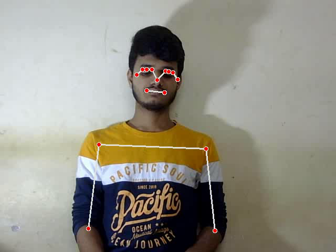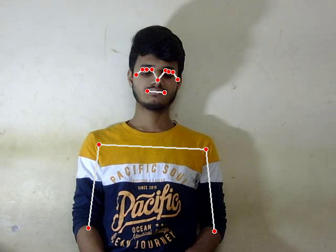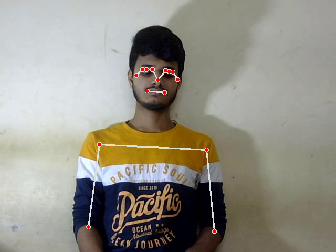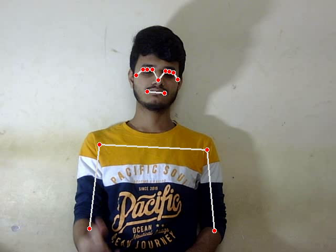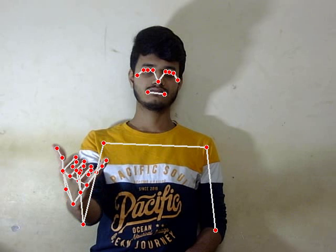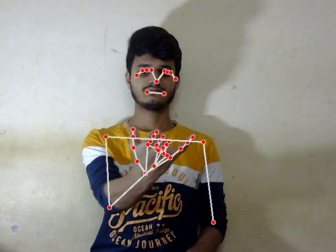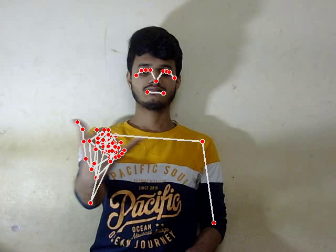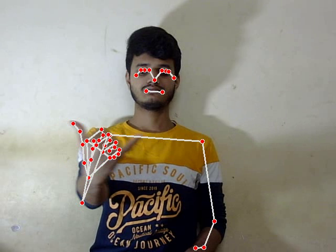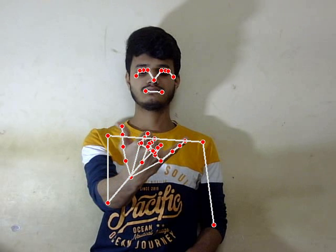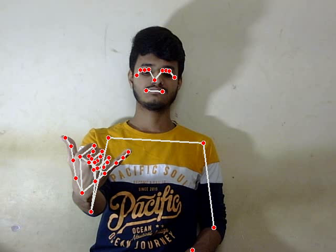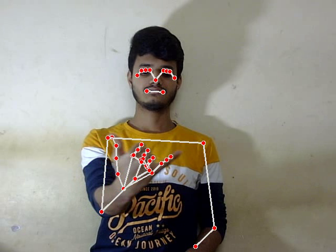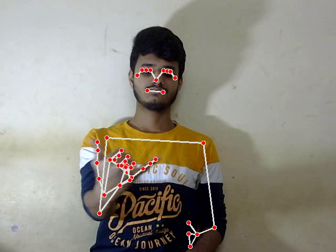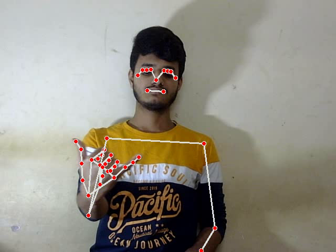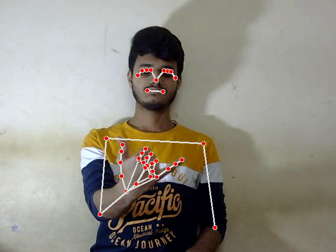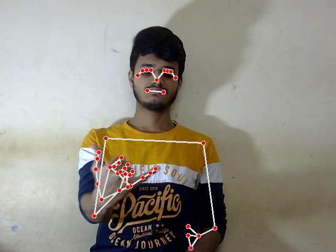same